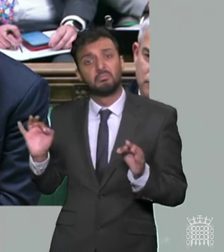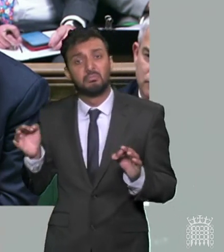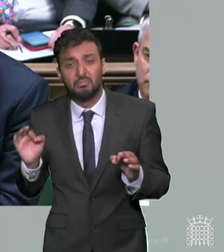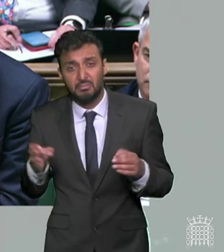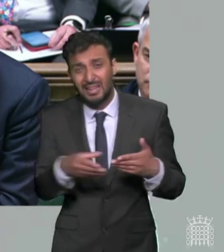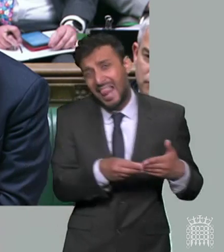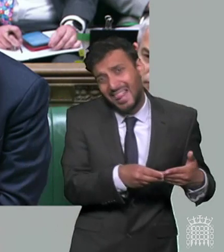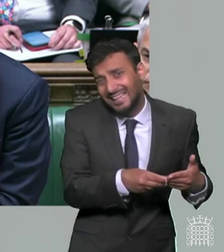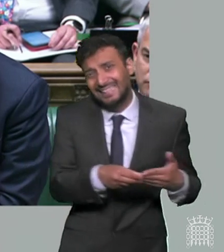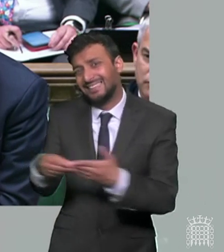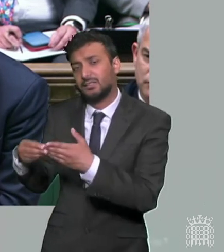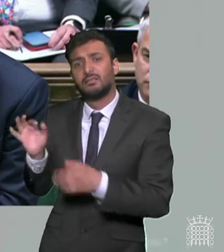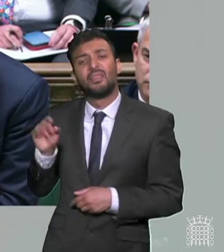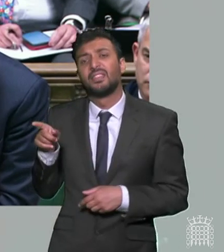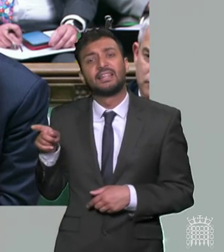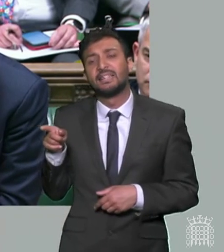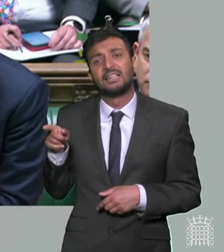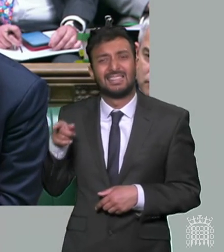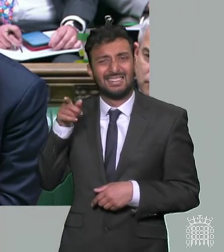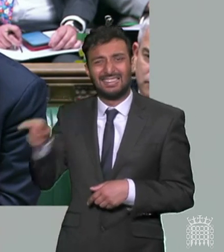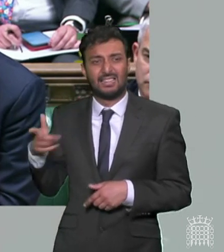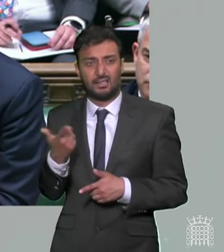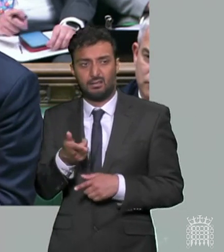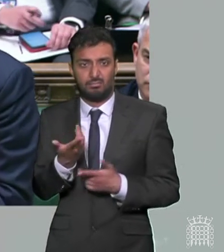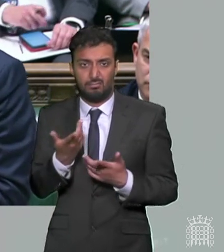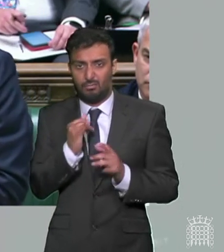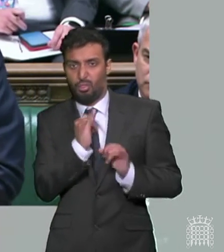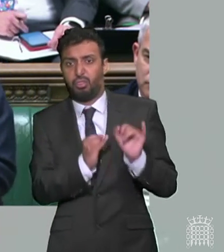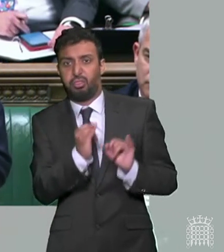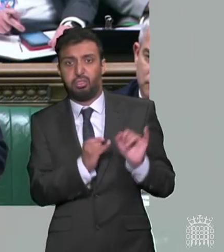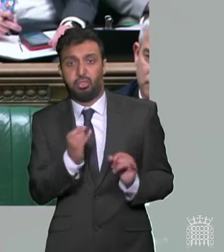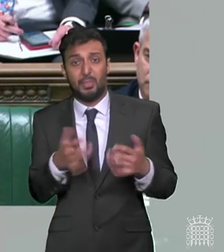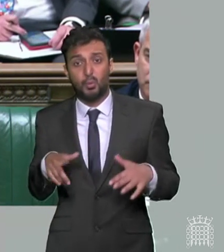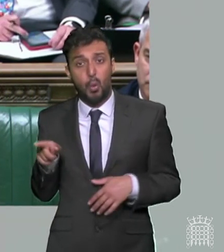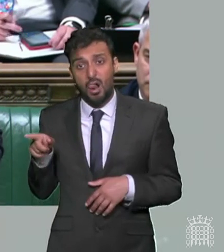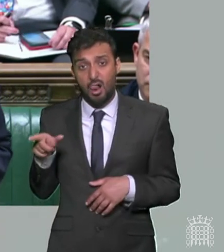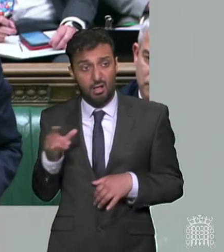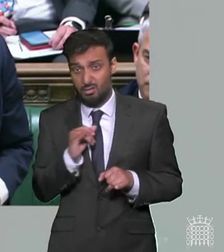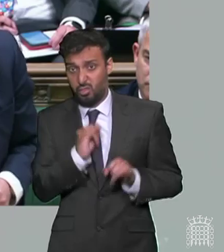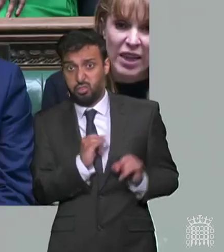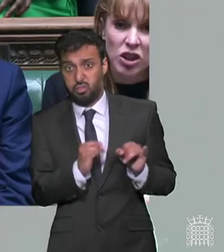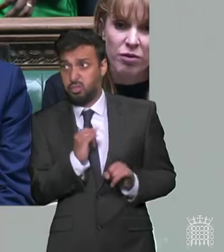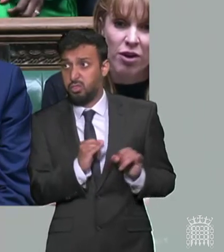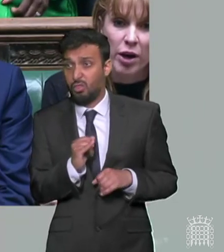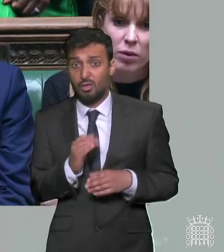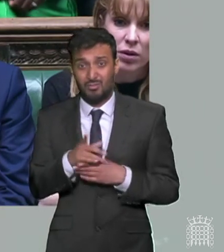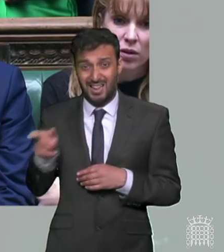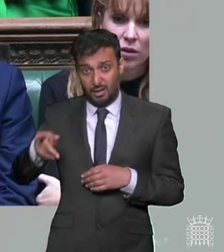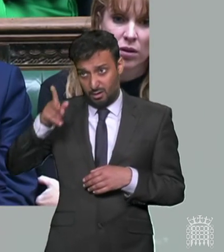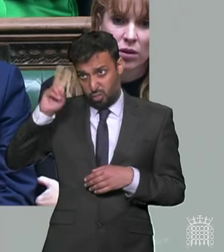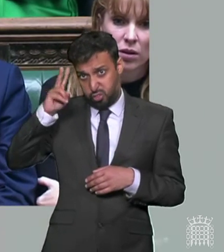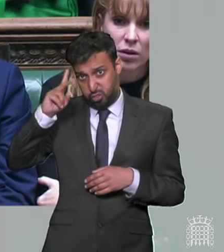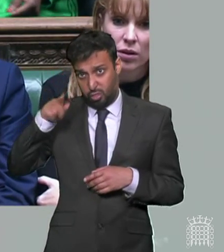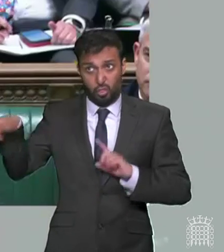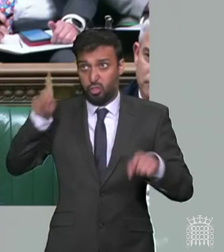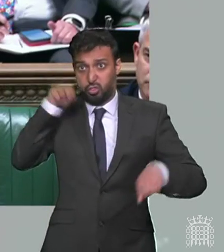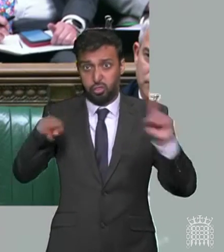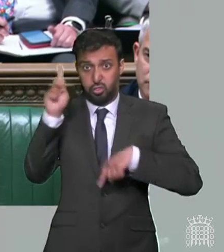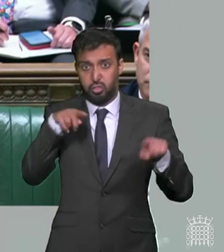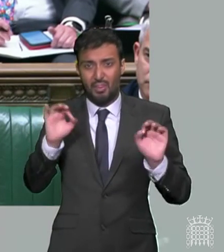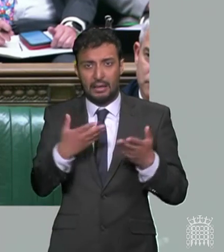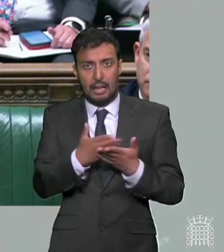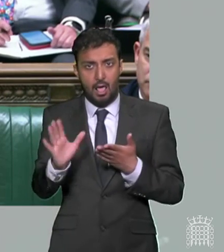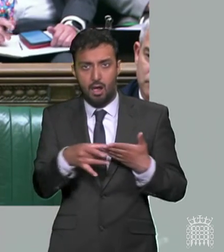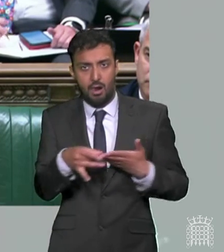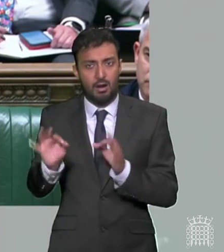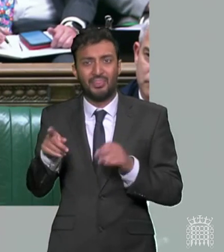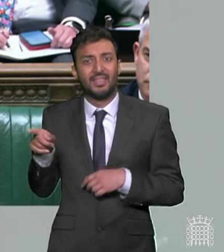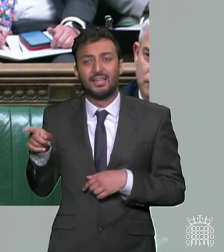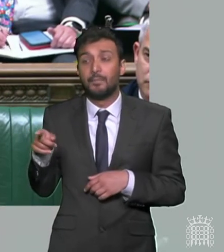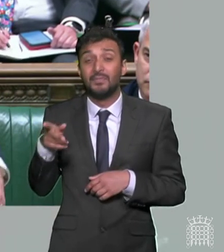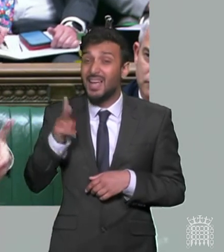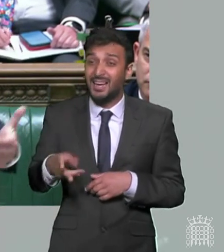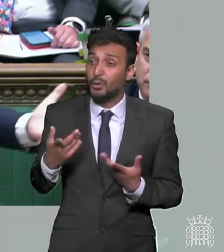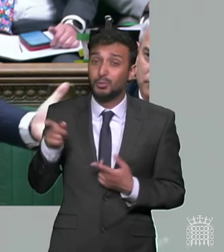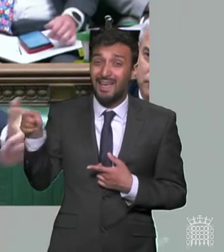He was sniping from the sidelines and veering from one position to the next, and today he has done it again.